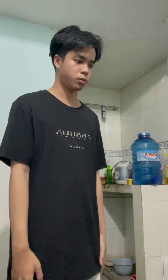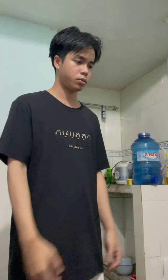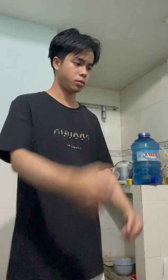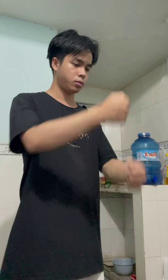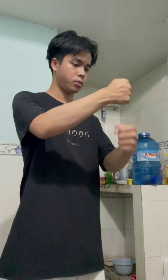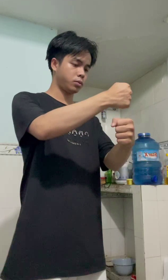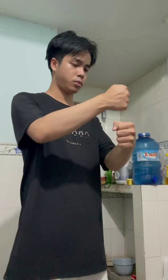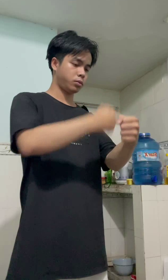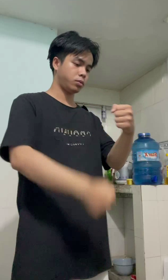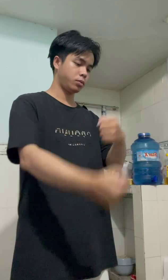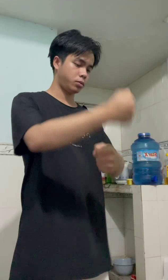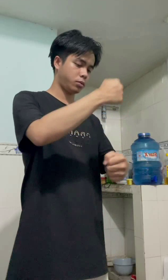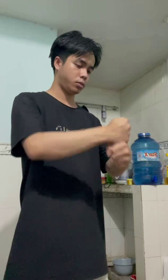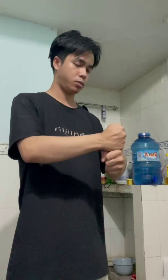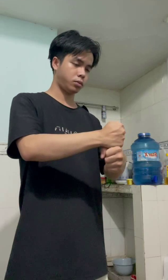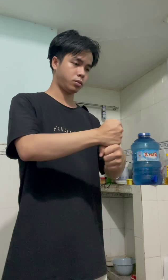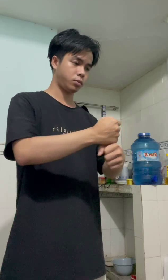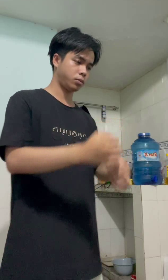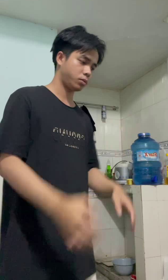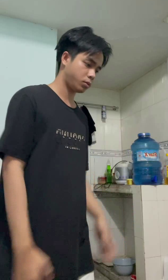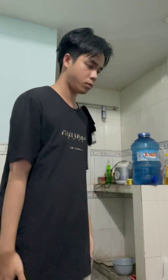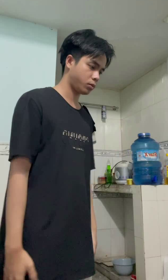nam